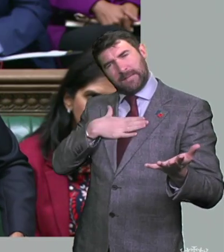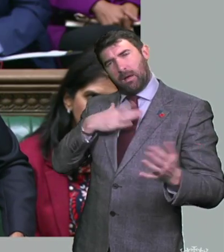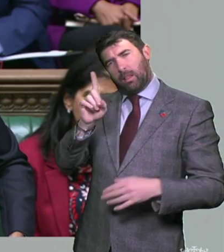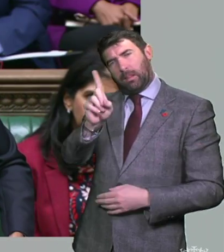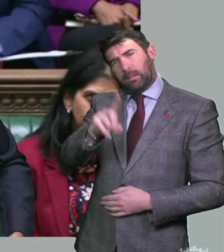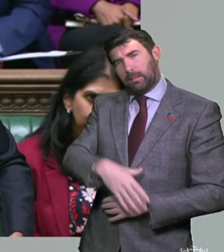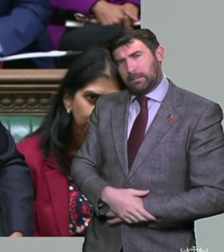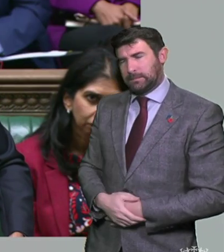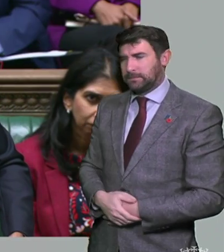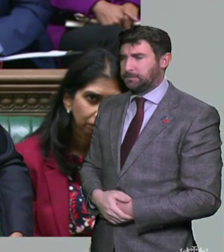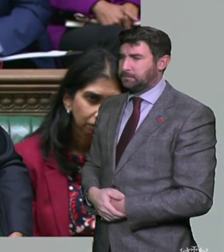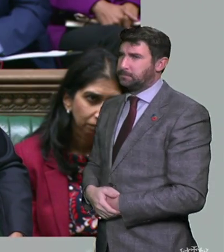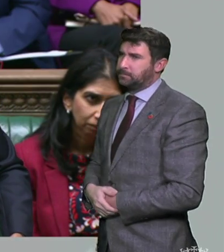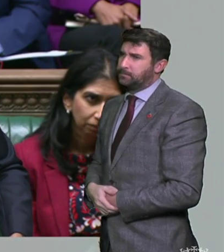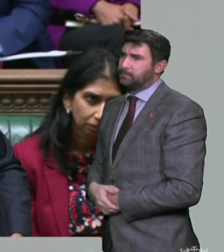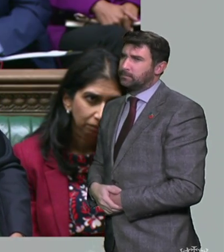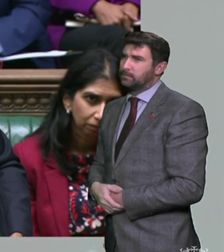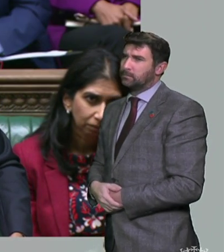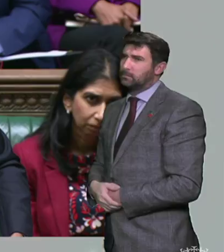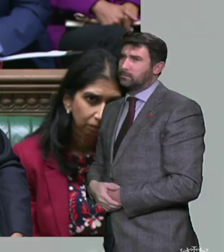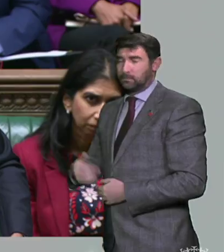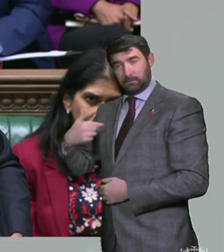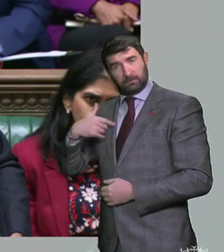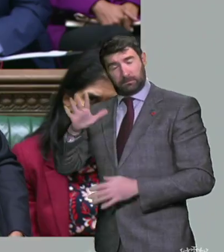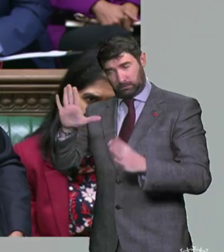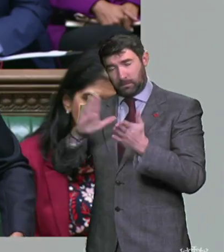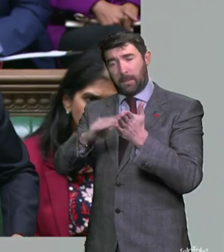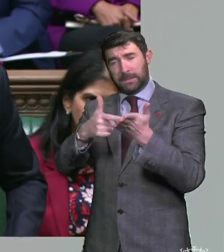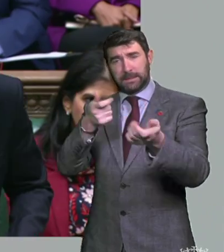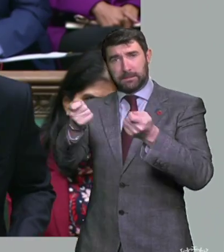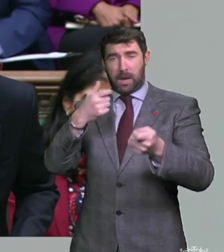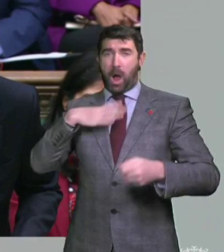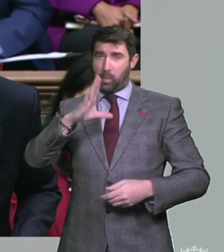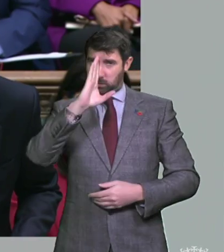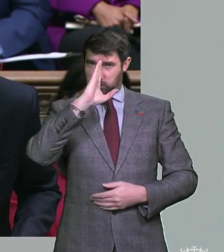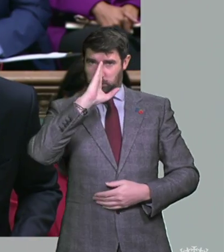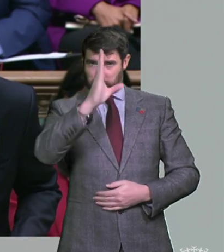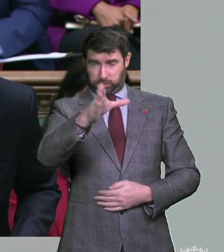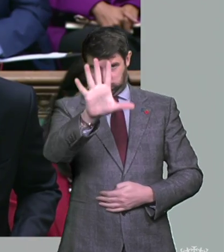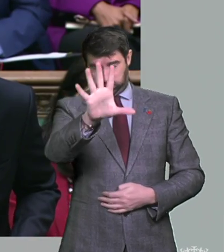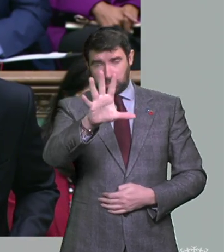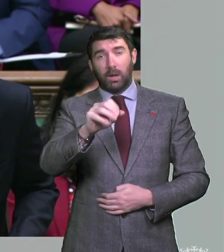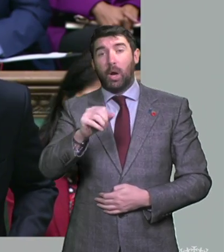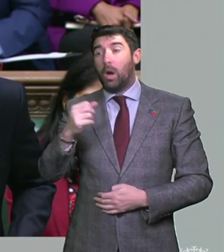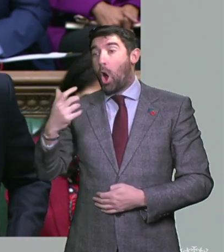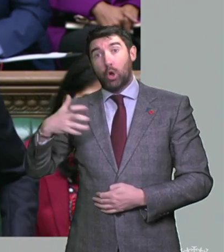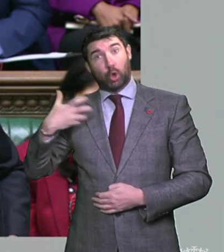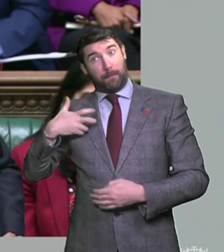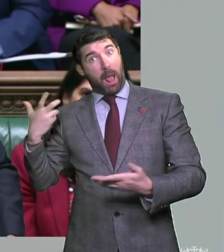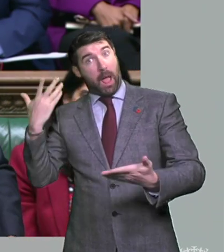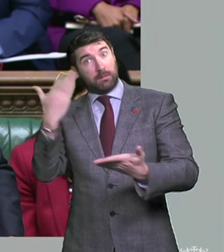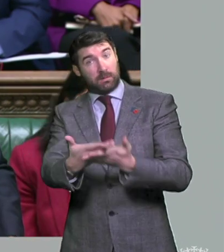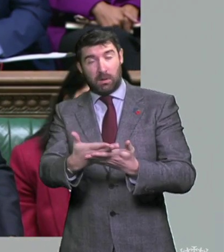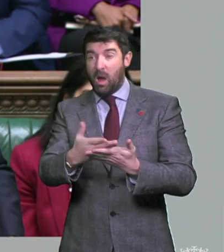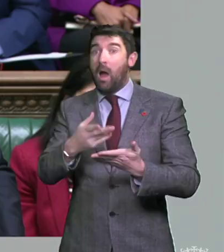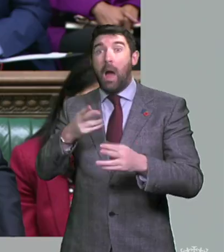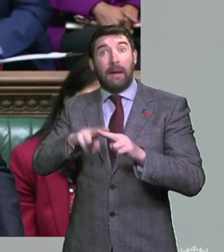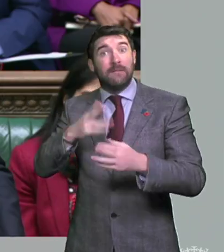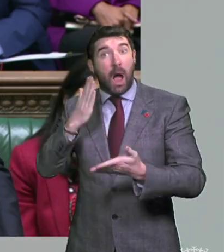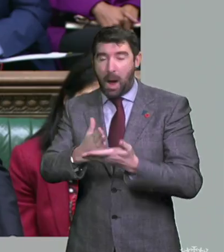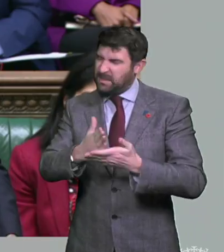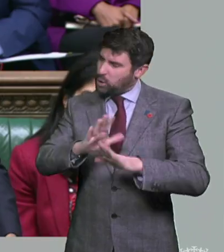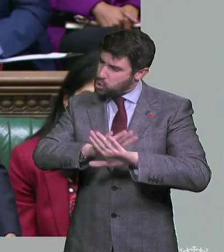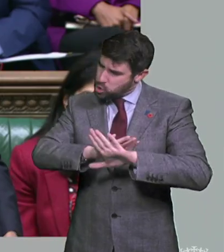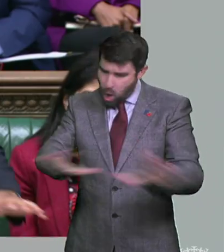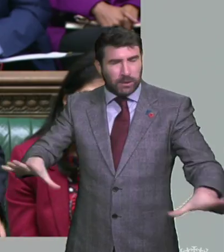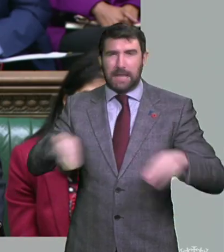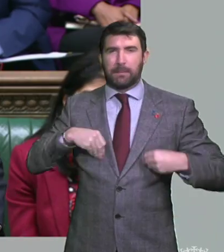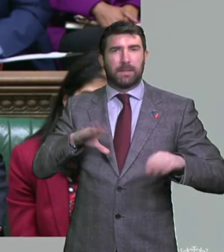Unequivocally, the behaviour complained of was unacceptable, and it is absolutely right that the right honourable Gentleman has resigned.